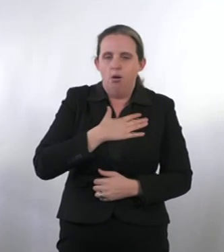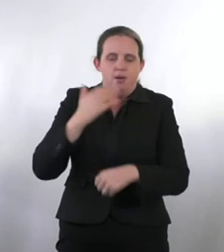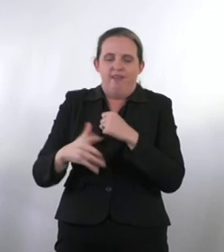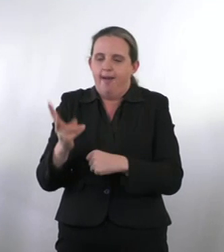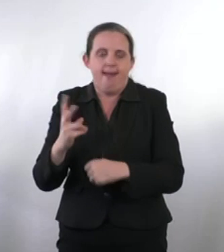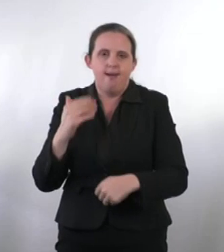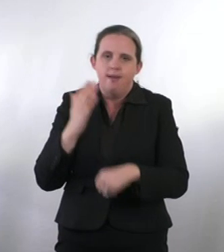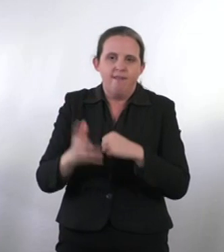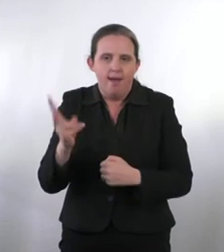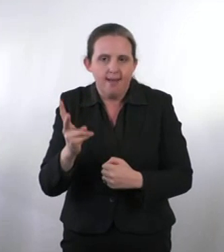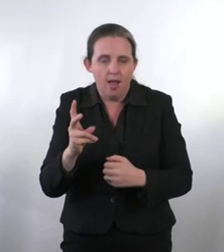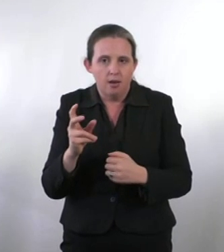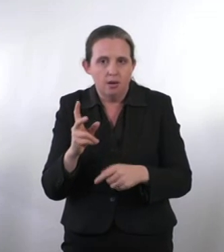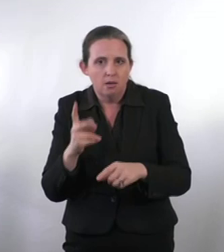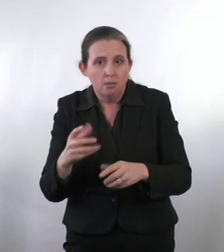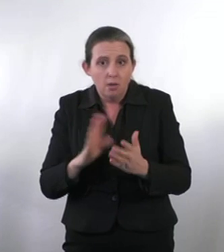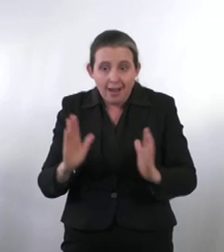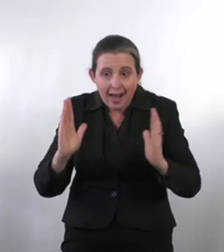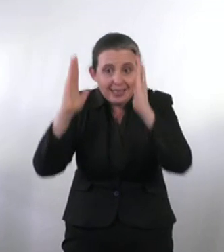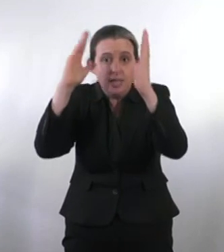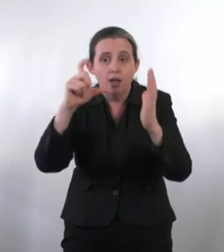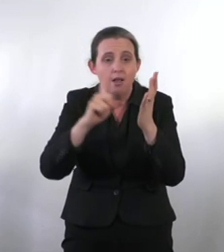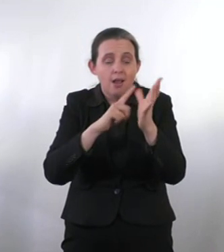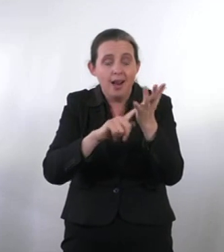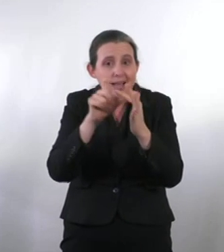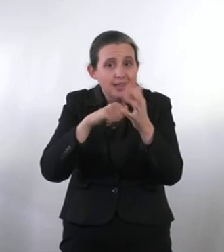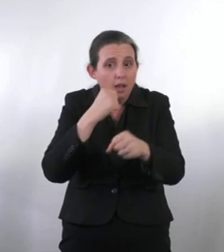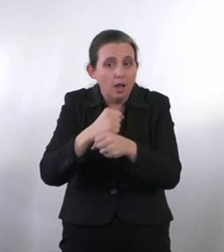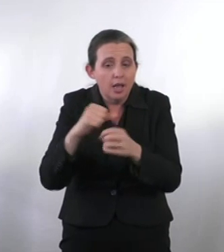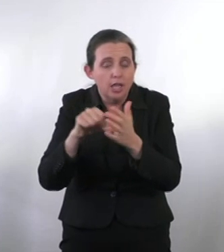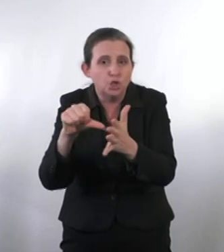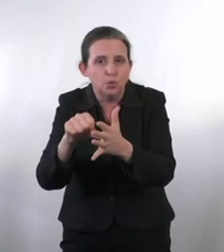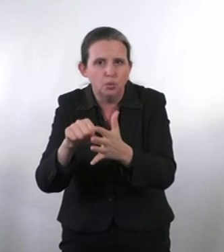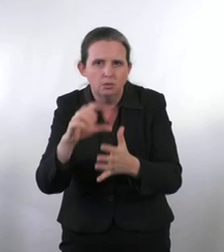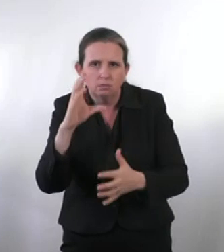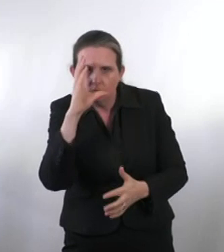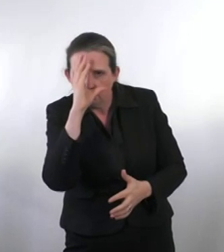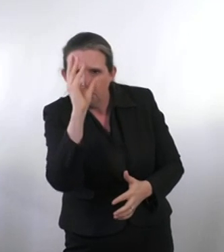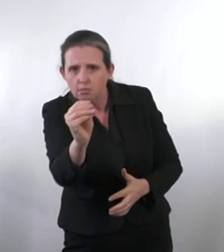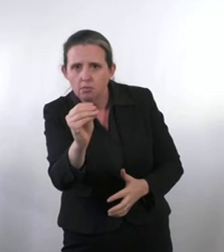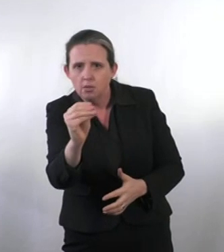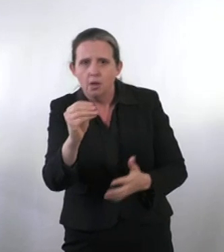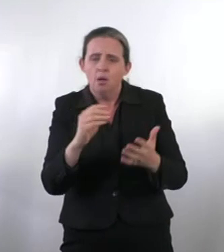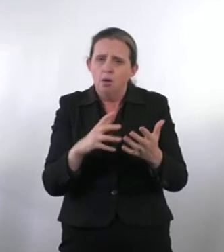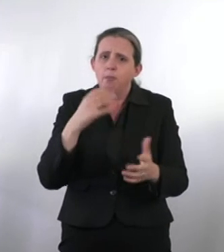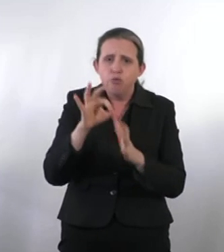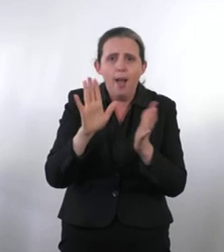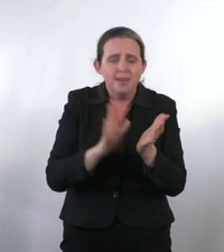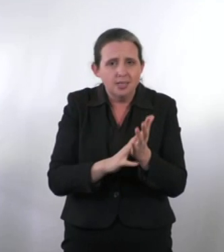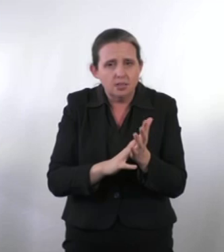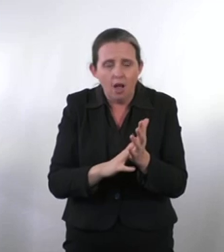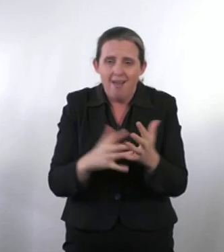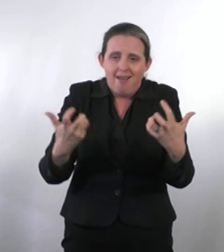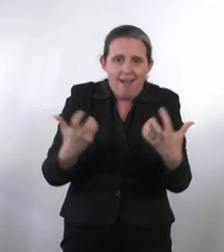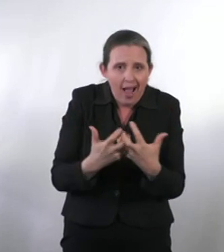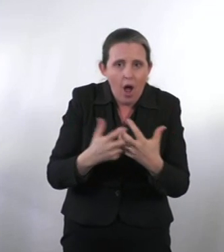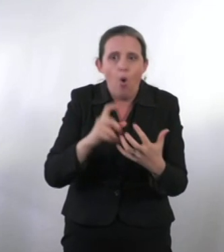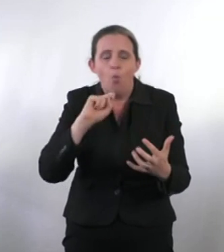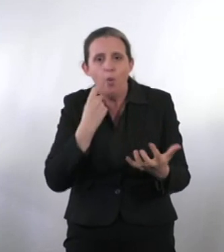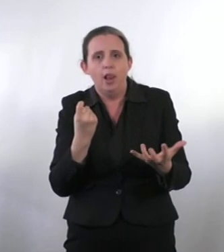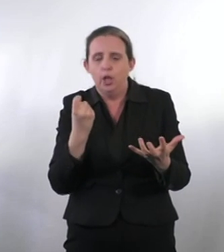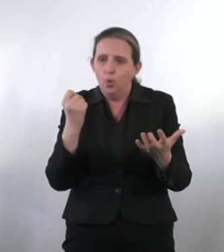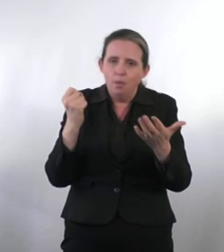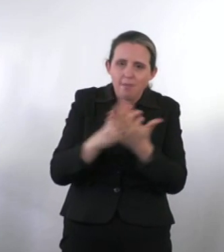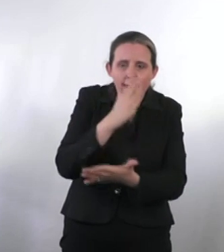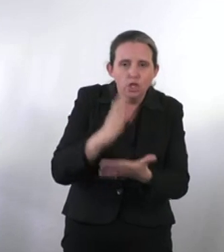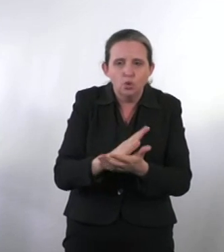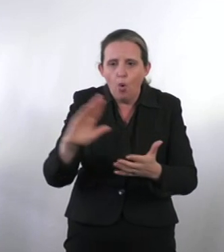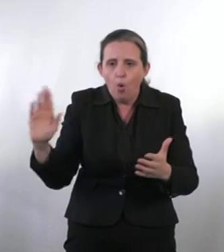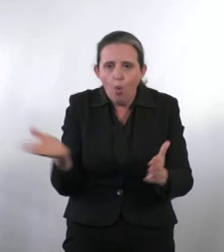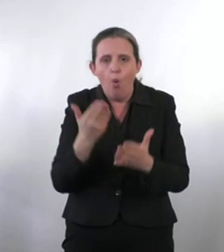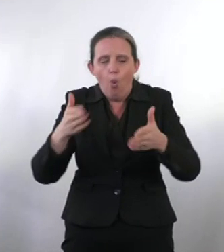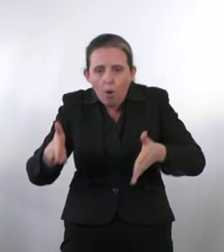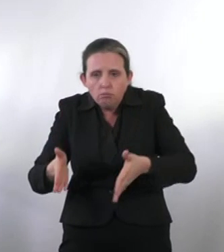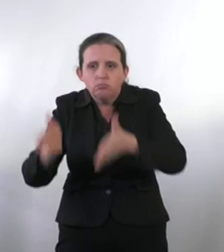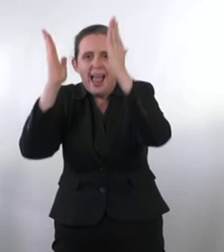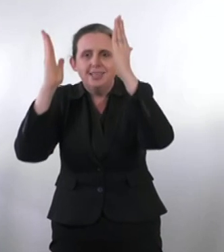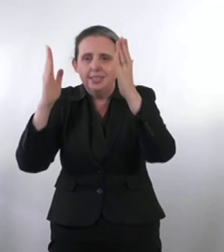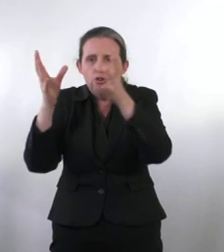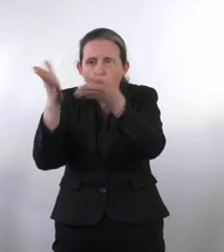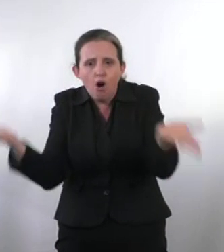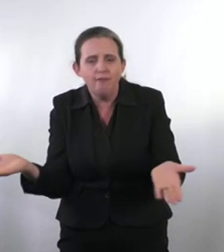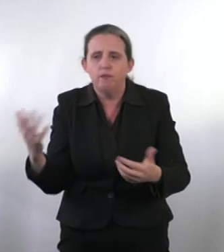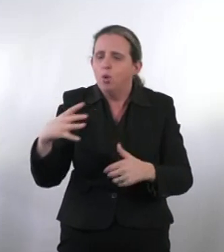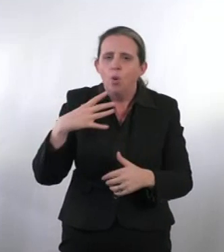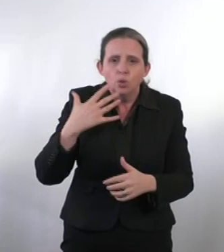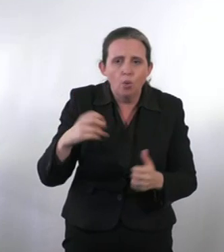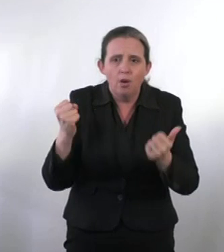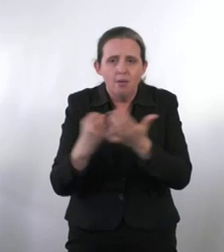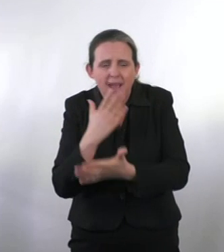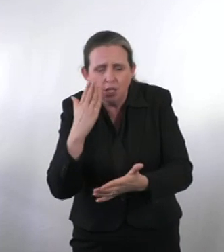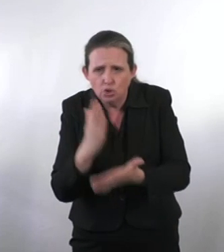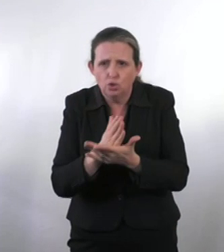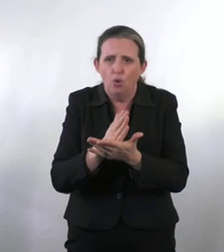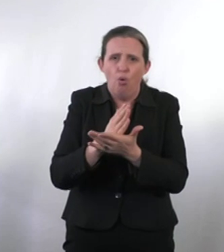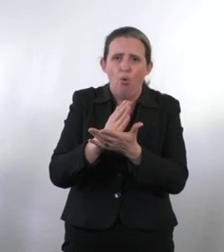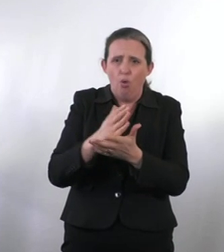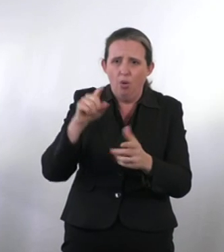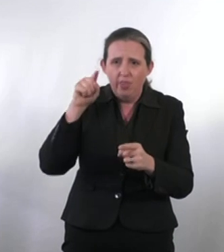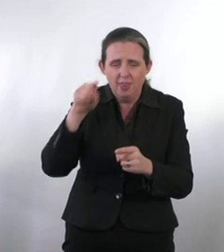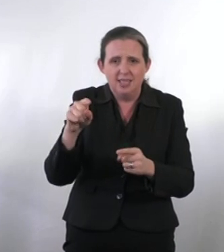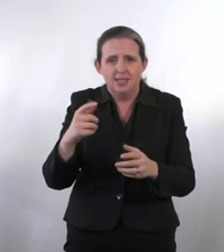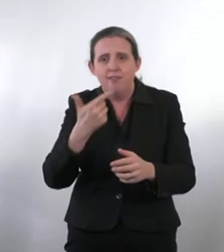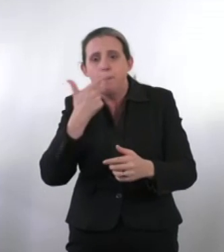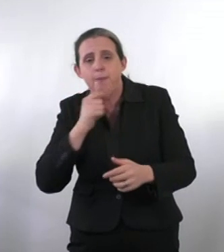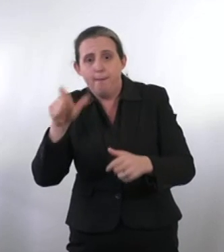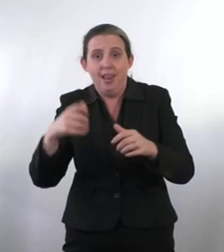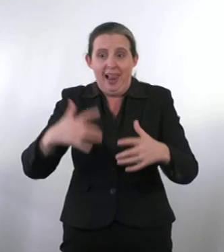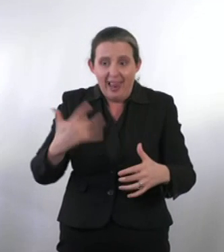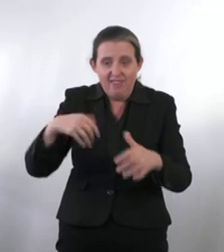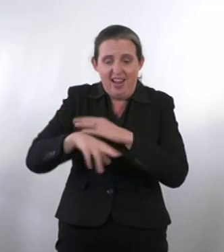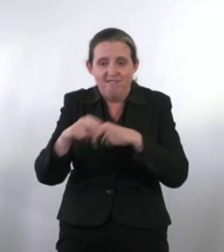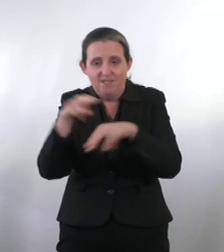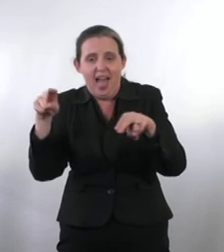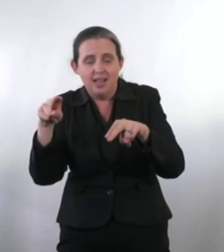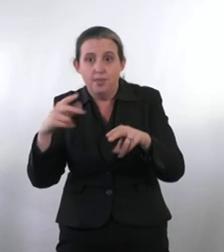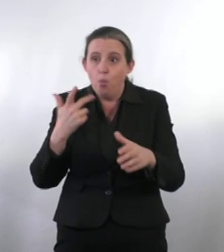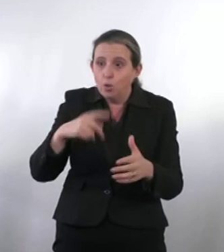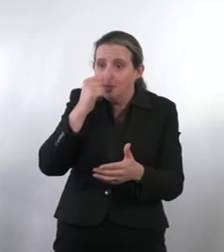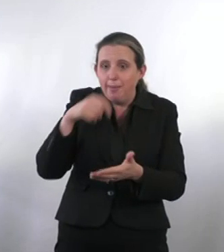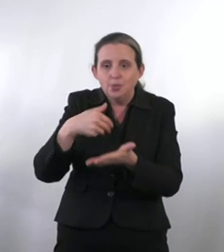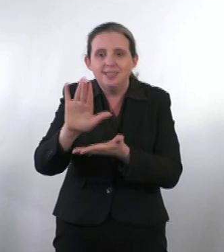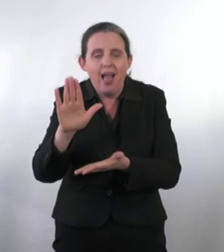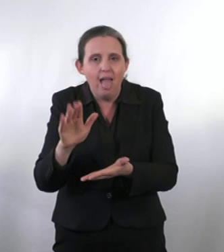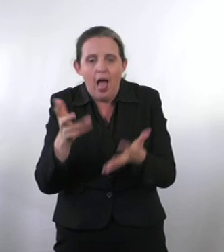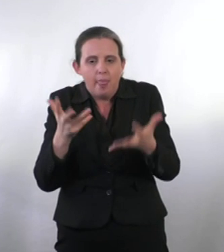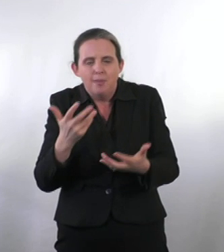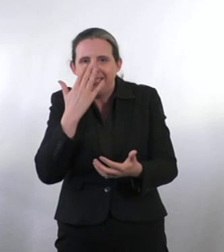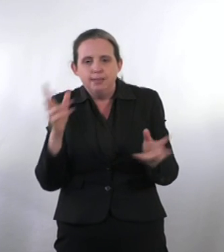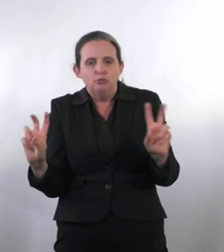So will the Prime Minister commit that no leaseholder anywhere should foot the bill for what is no fault of their own and make good on the 2017 Communities and Local Government Secretary’s promise to end this neo-feudal absurdity of a tenure once and for all?